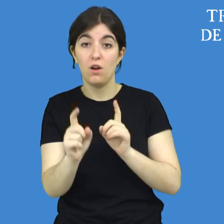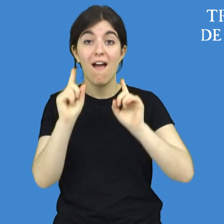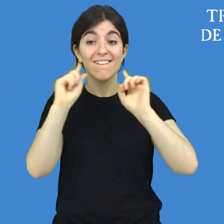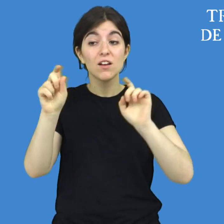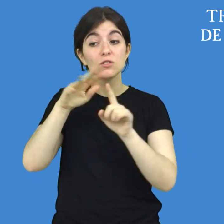caso